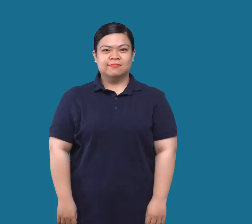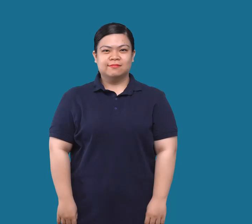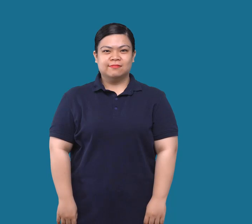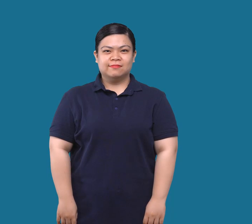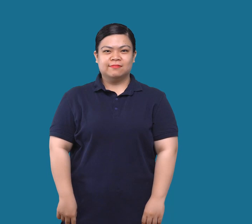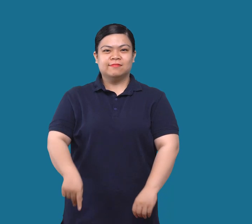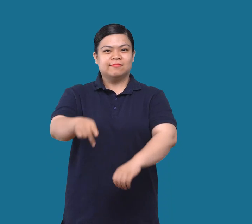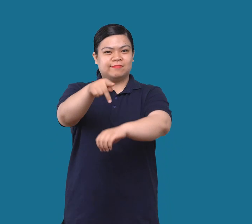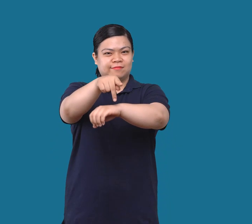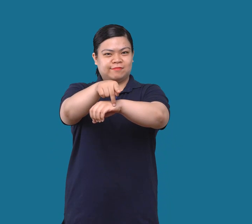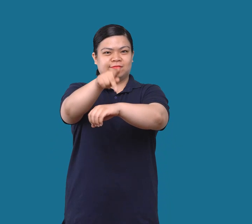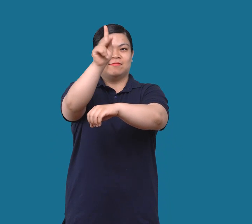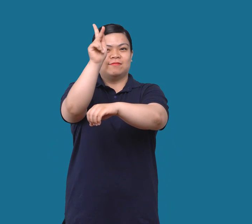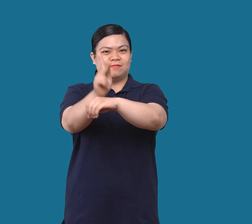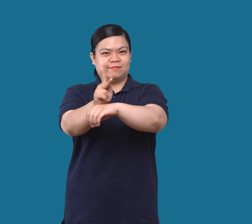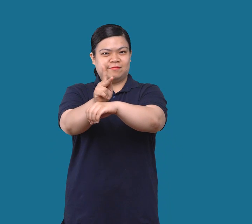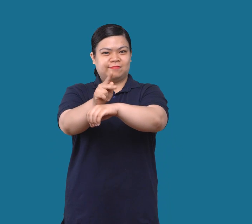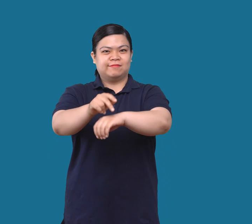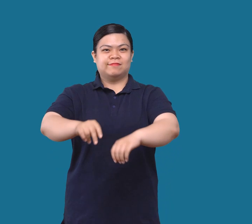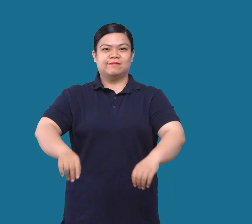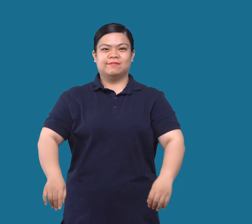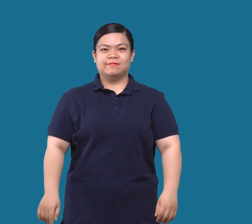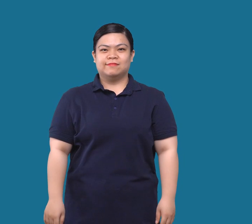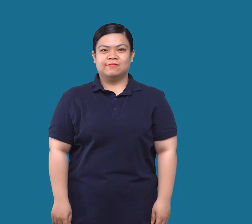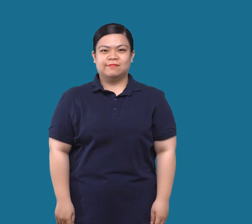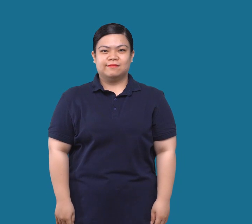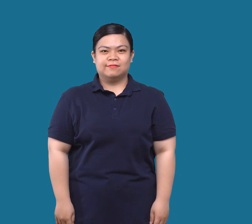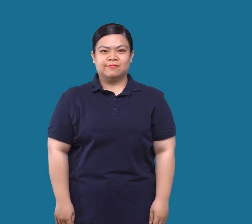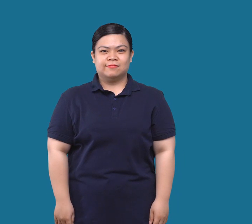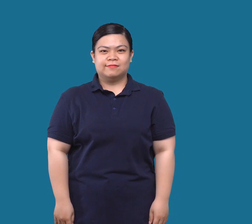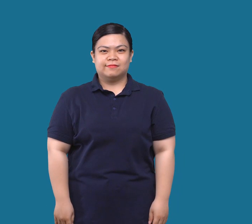phân tích